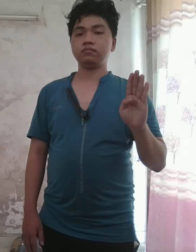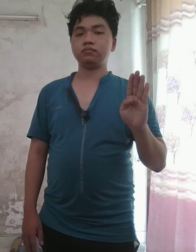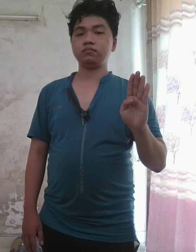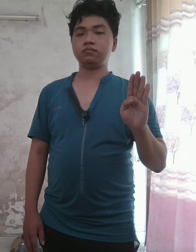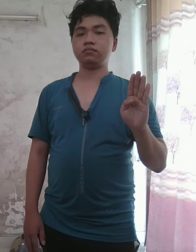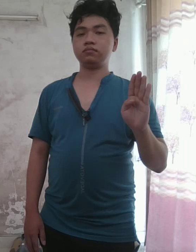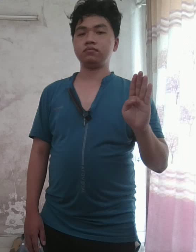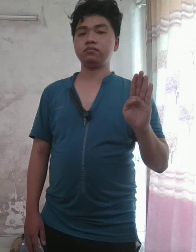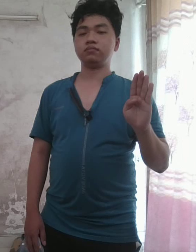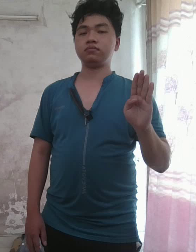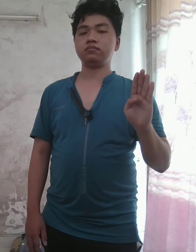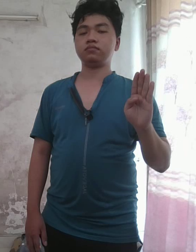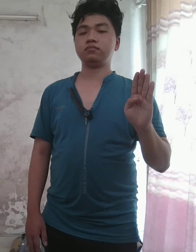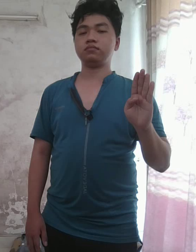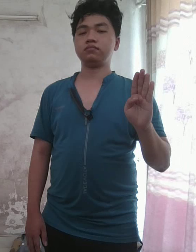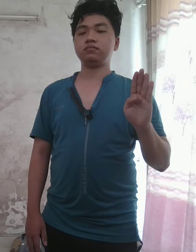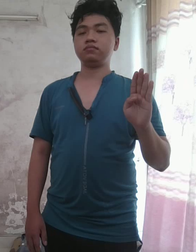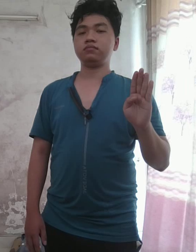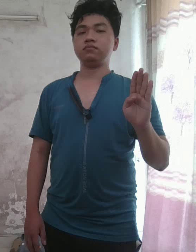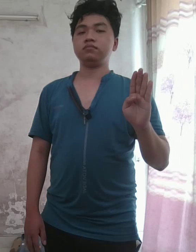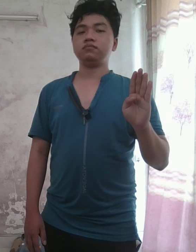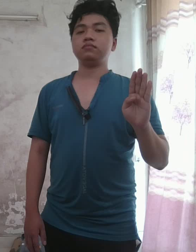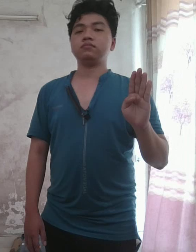b